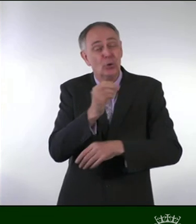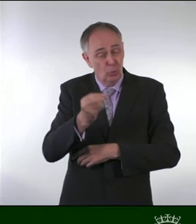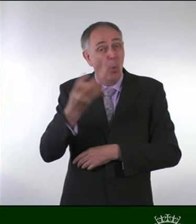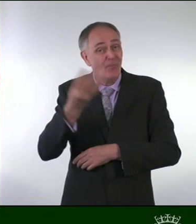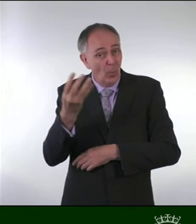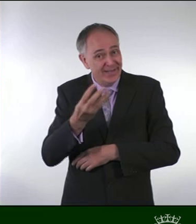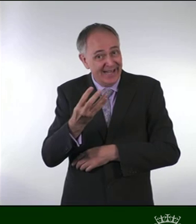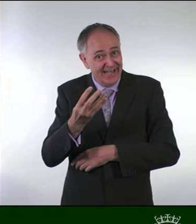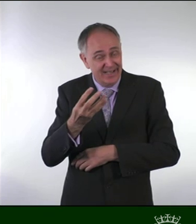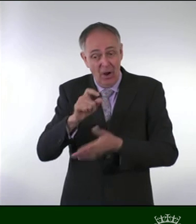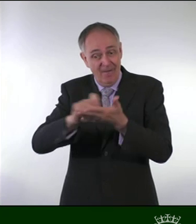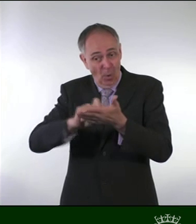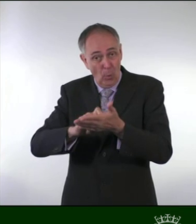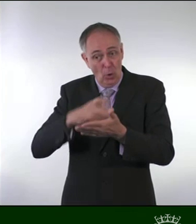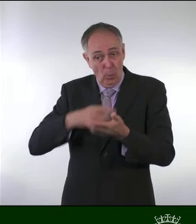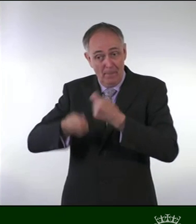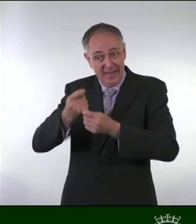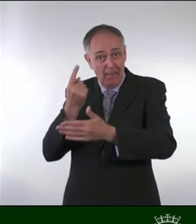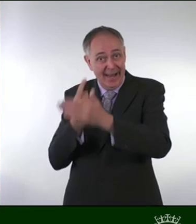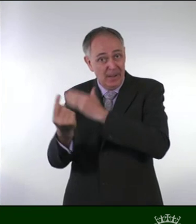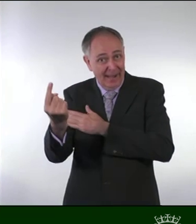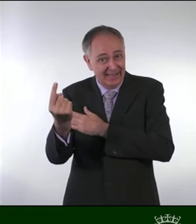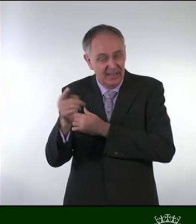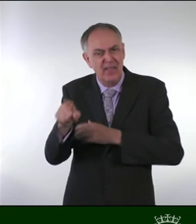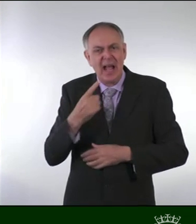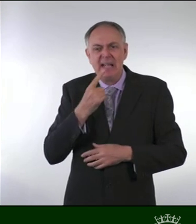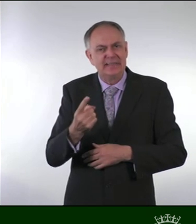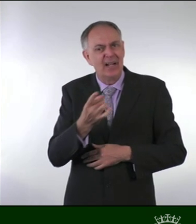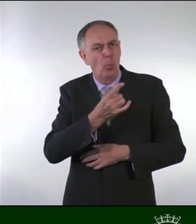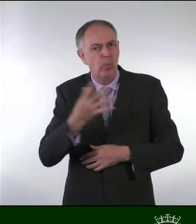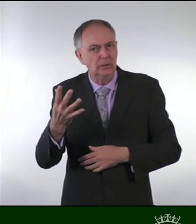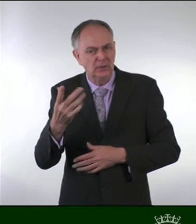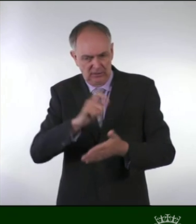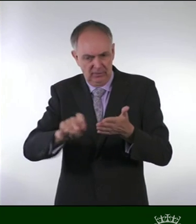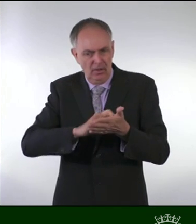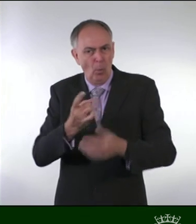They said at the time that it was going to be a once-in-a-generation event.